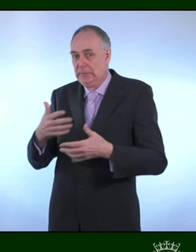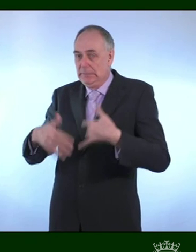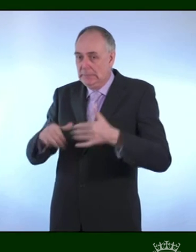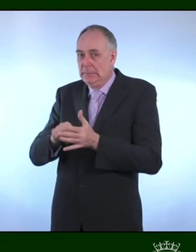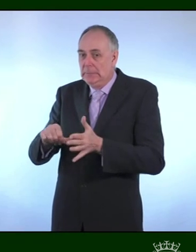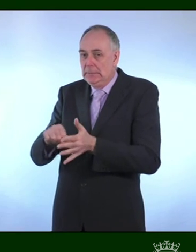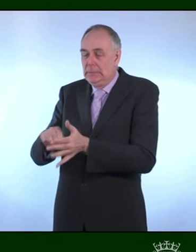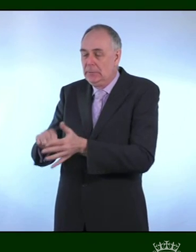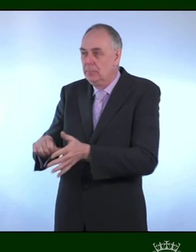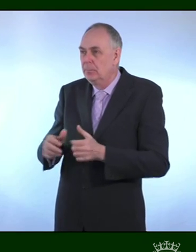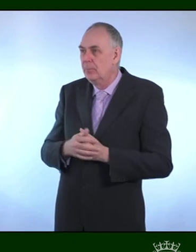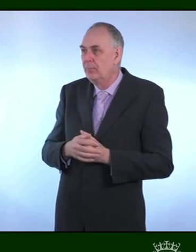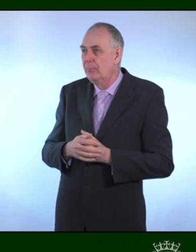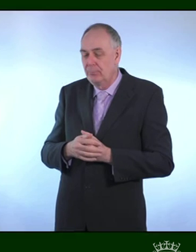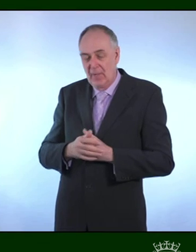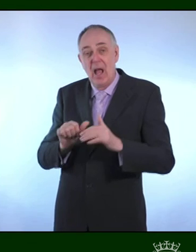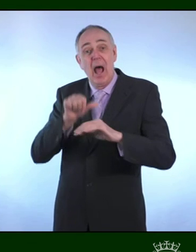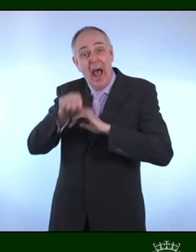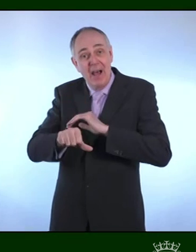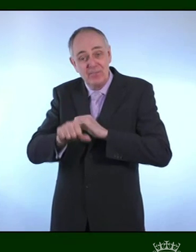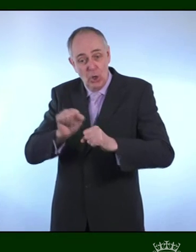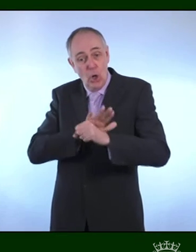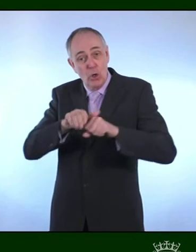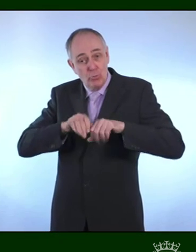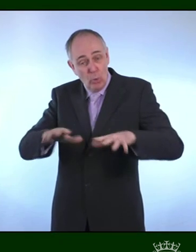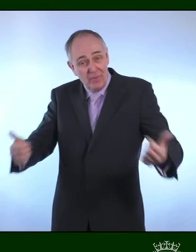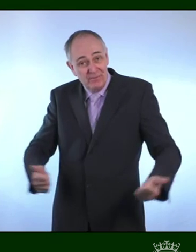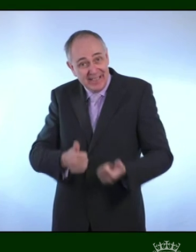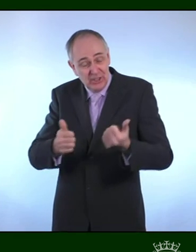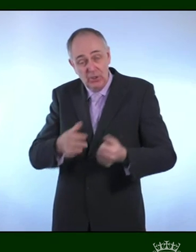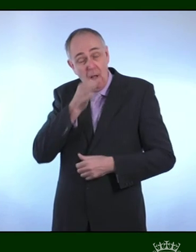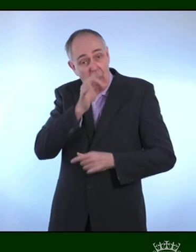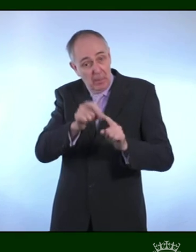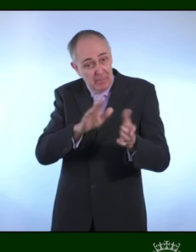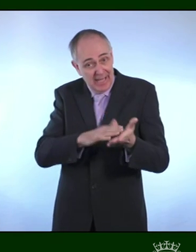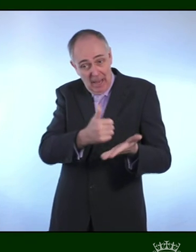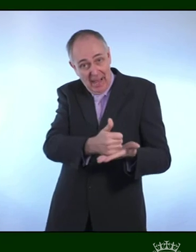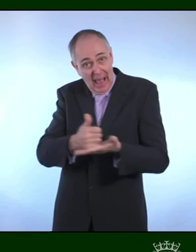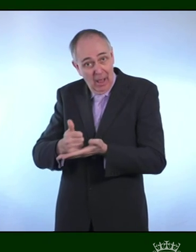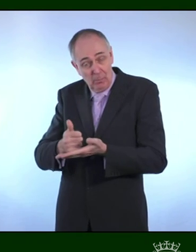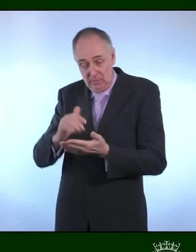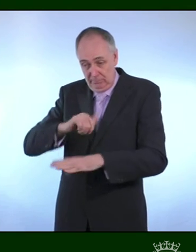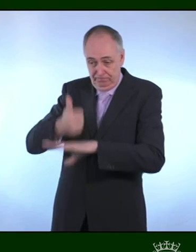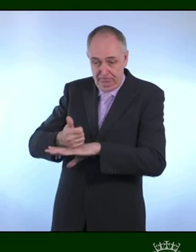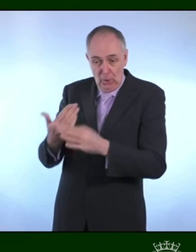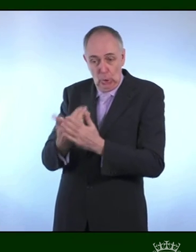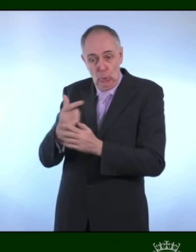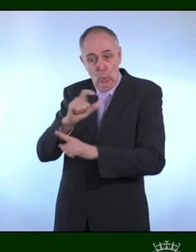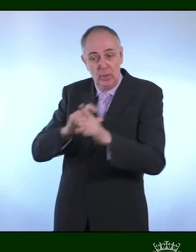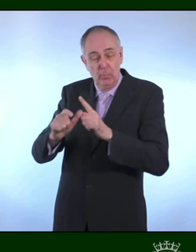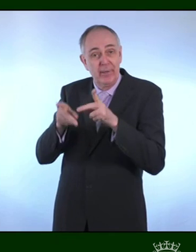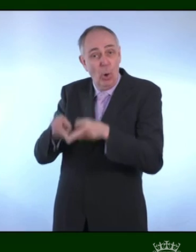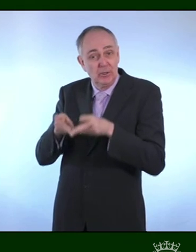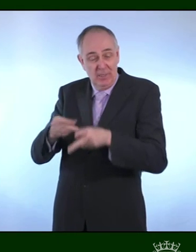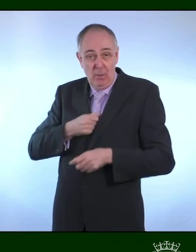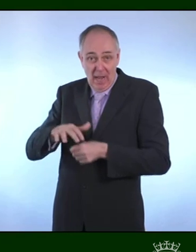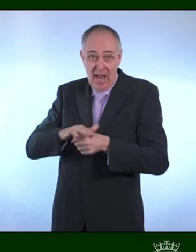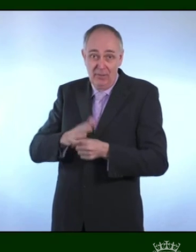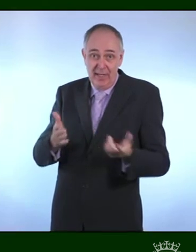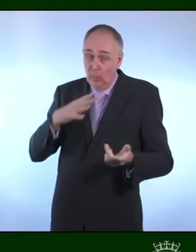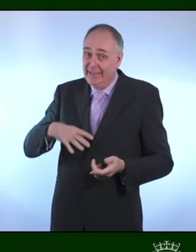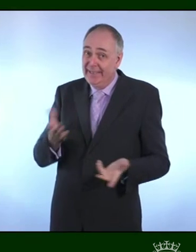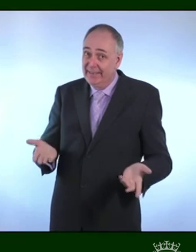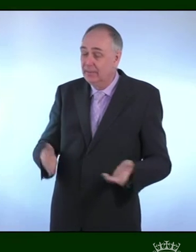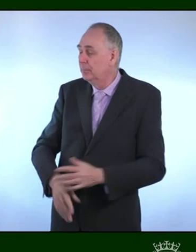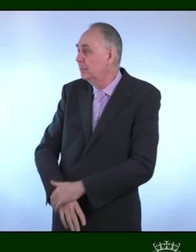After the coronavirus pandemic outbreak has passed, will he and the Health Secretary work with me to look at delivering a new community hospital to replace the aged one at Shotley Bridge in my constituency?